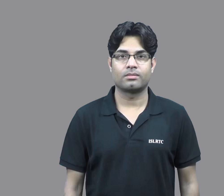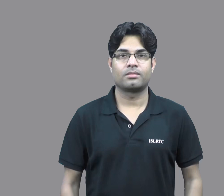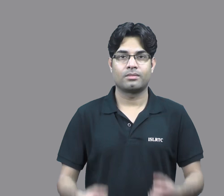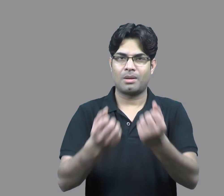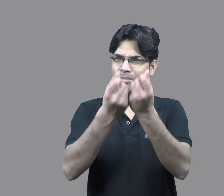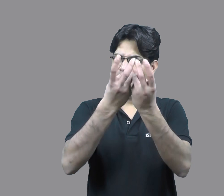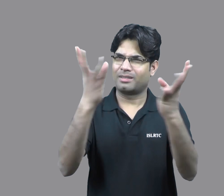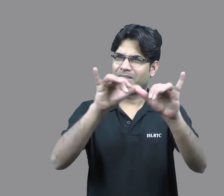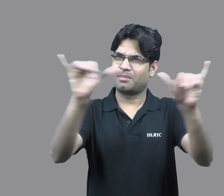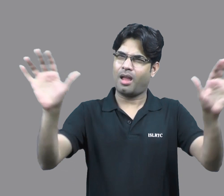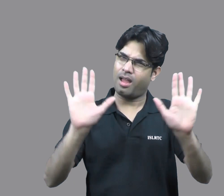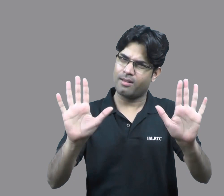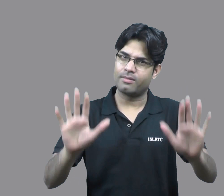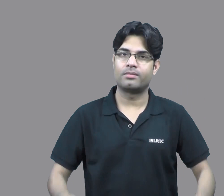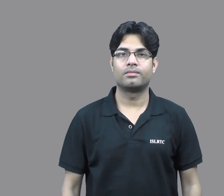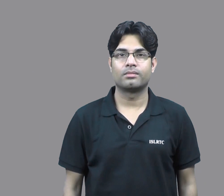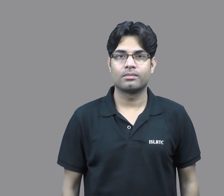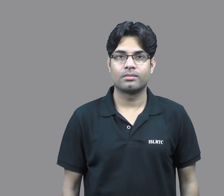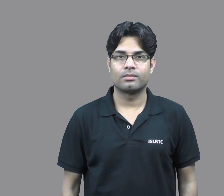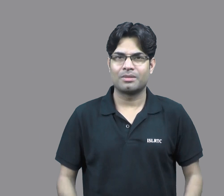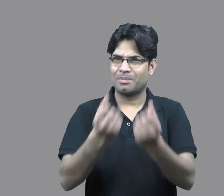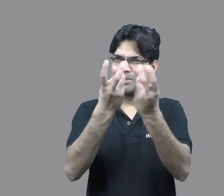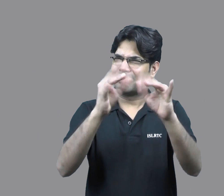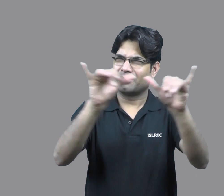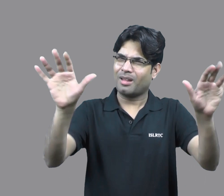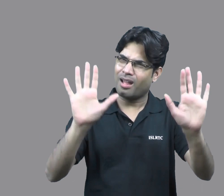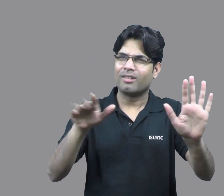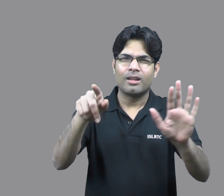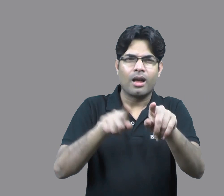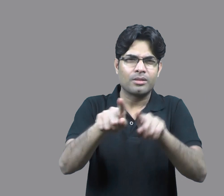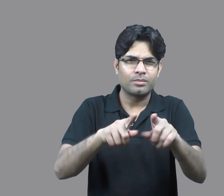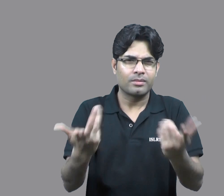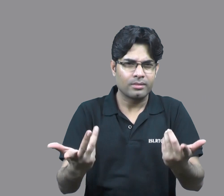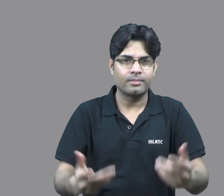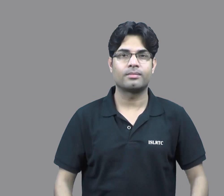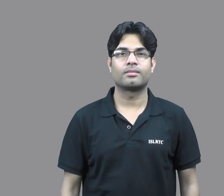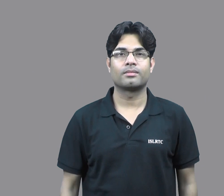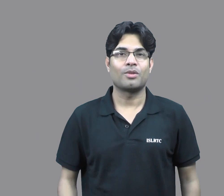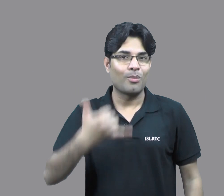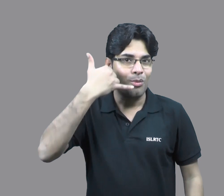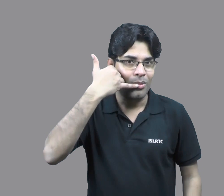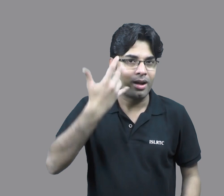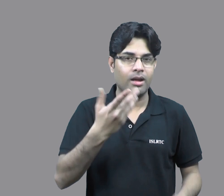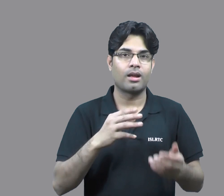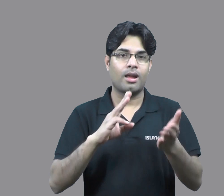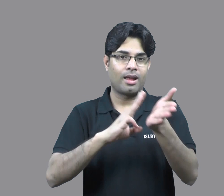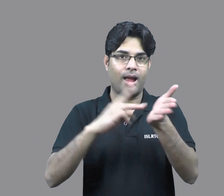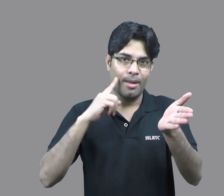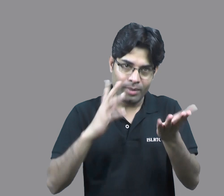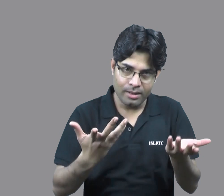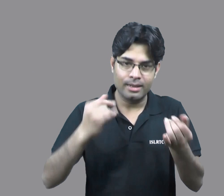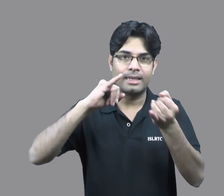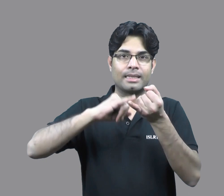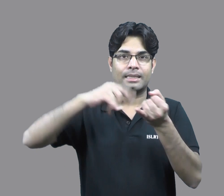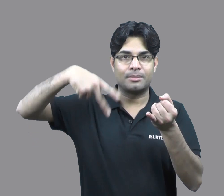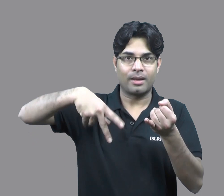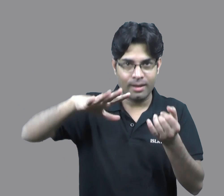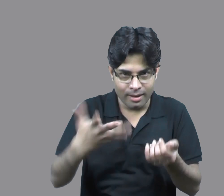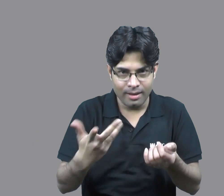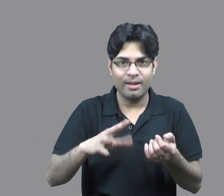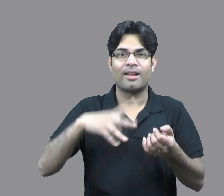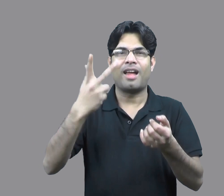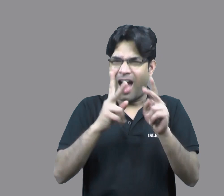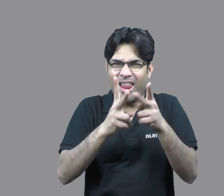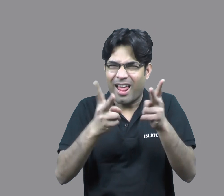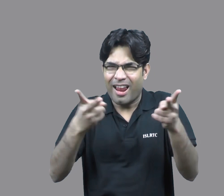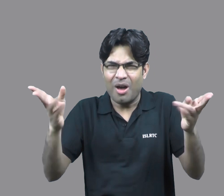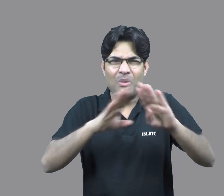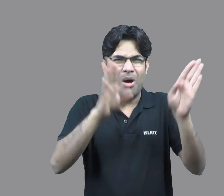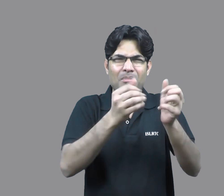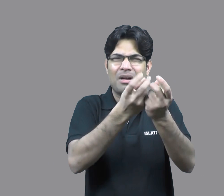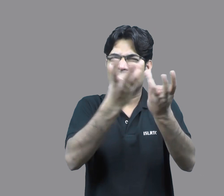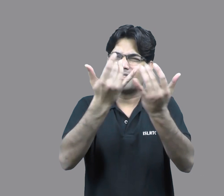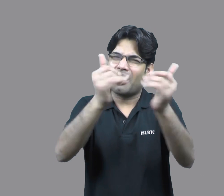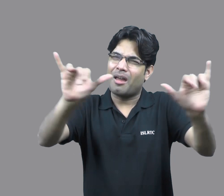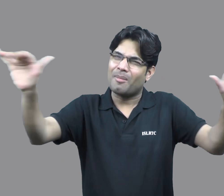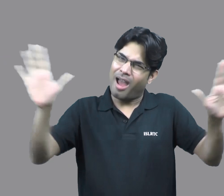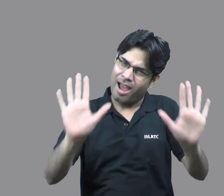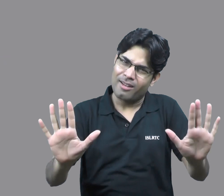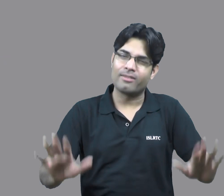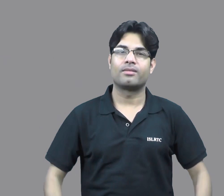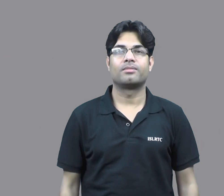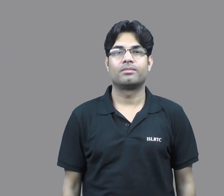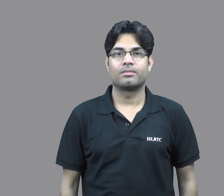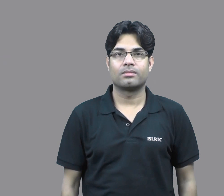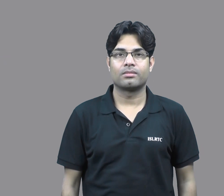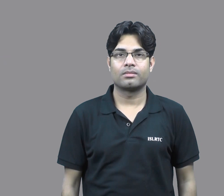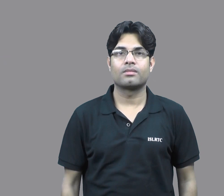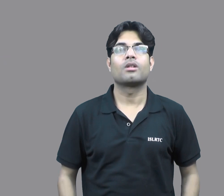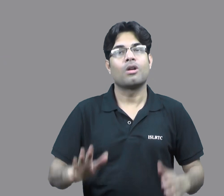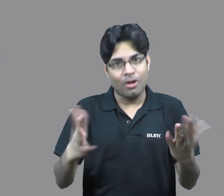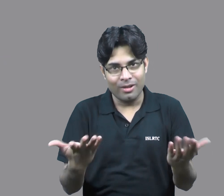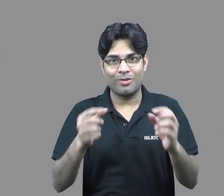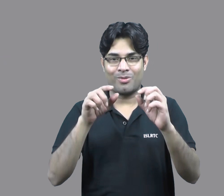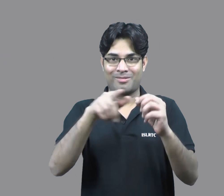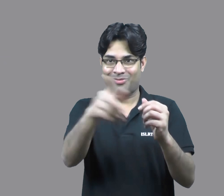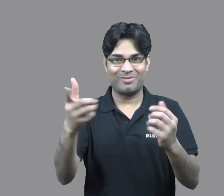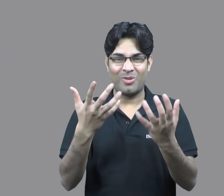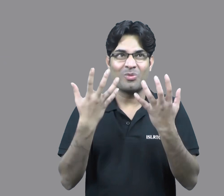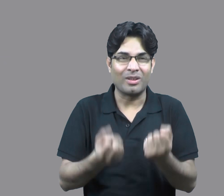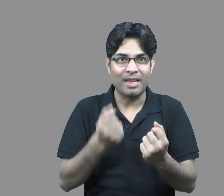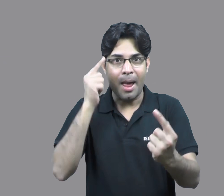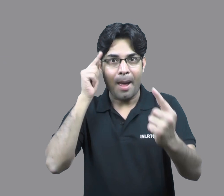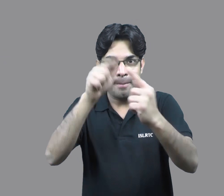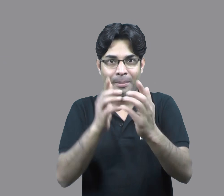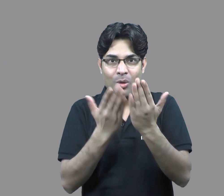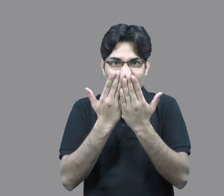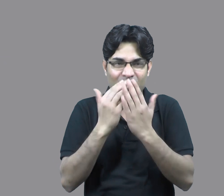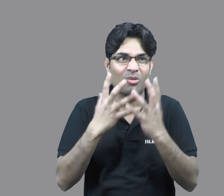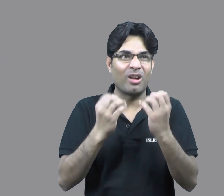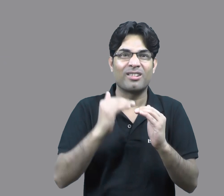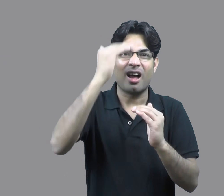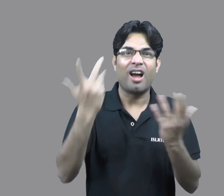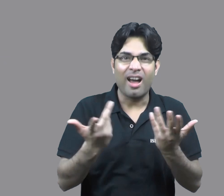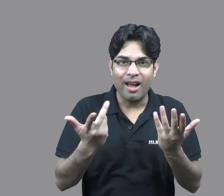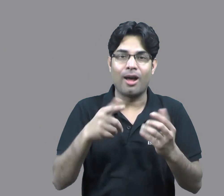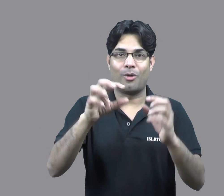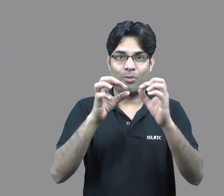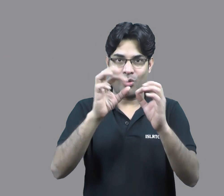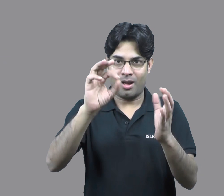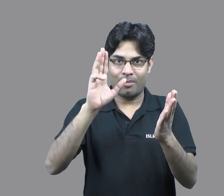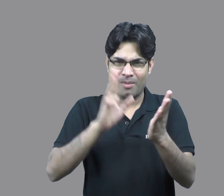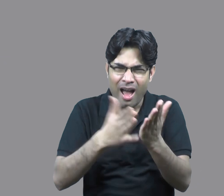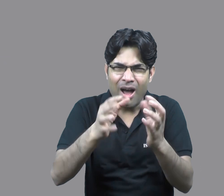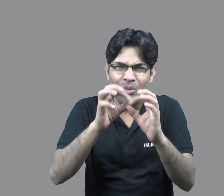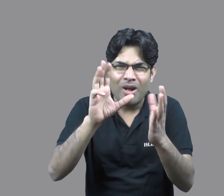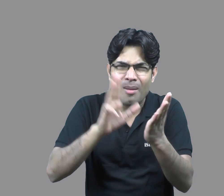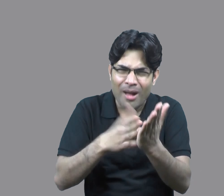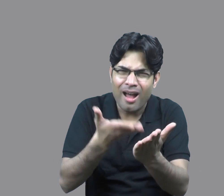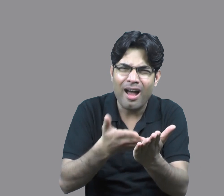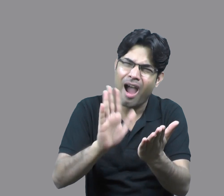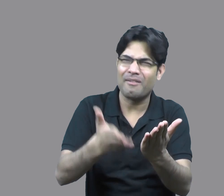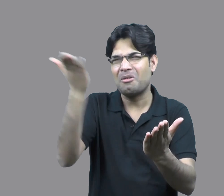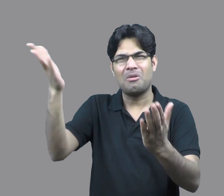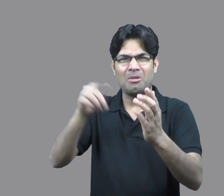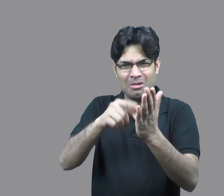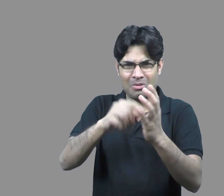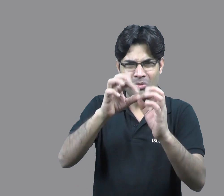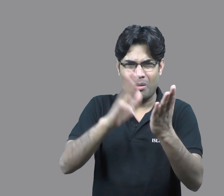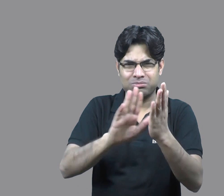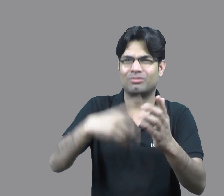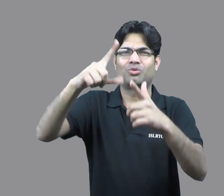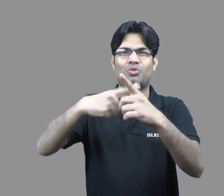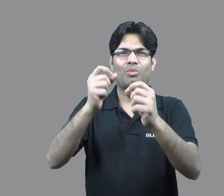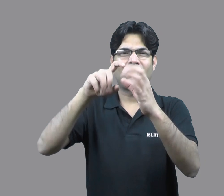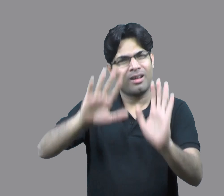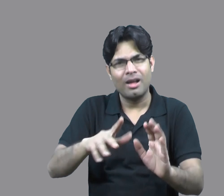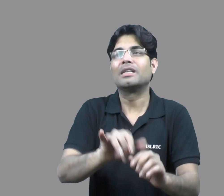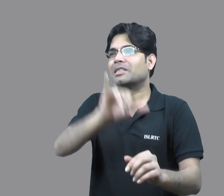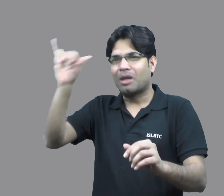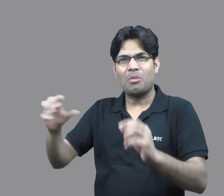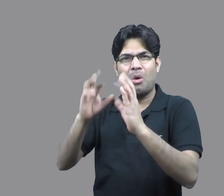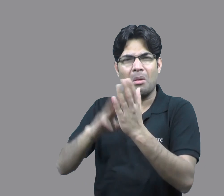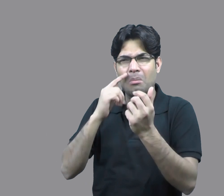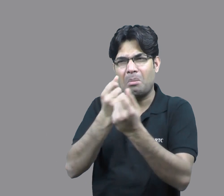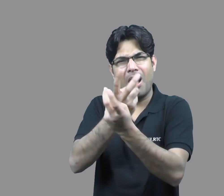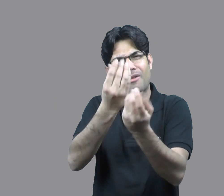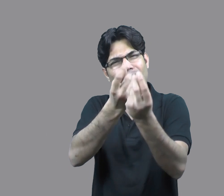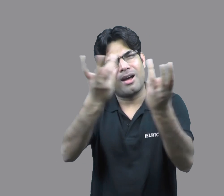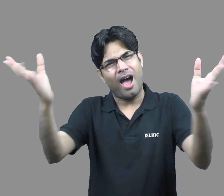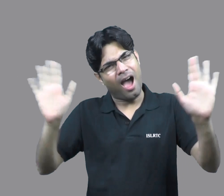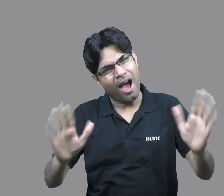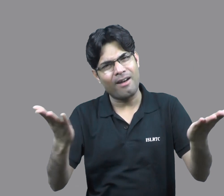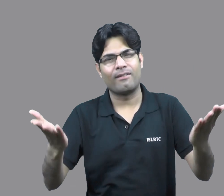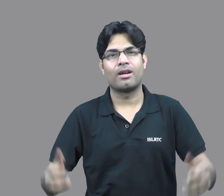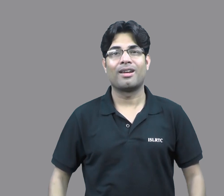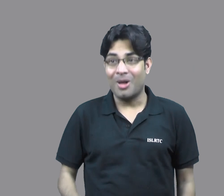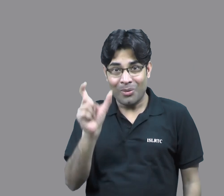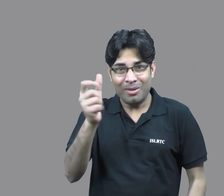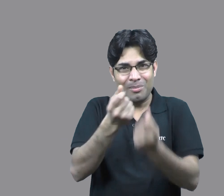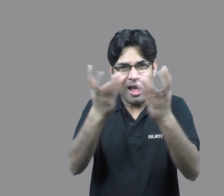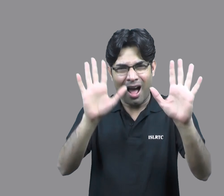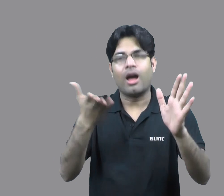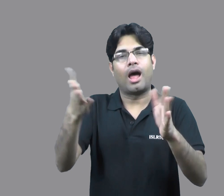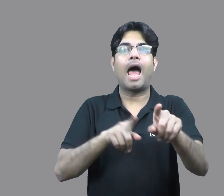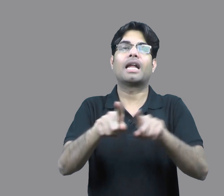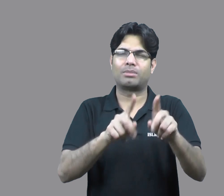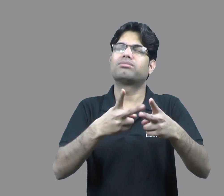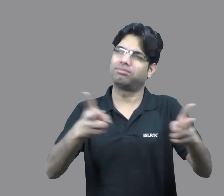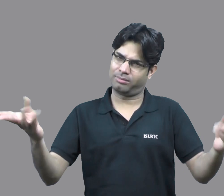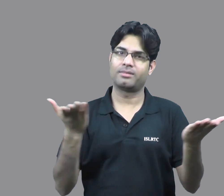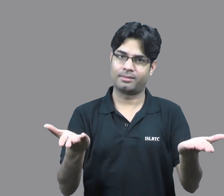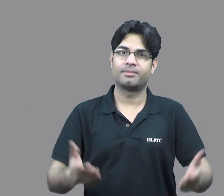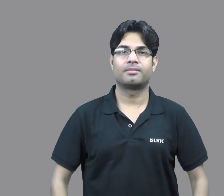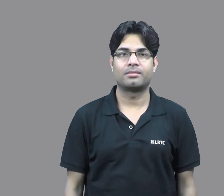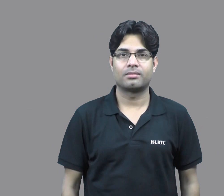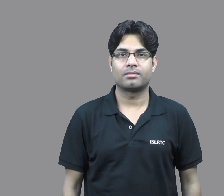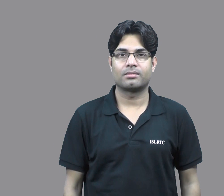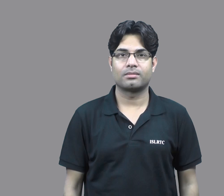A dime a dozen